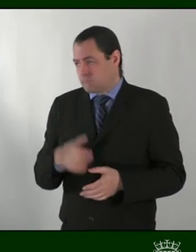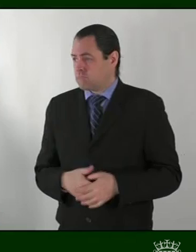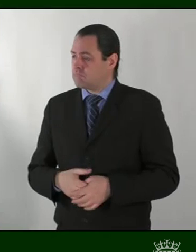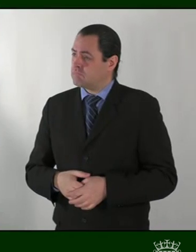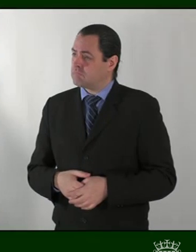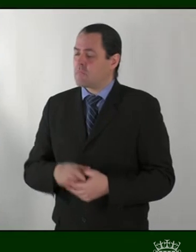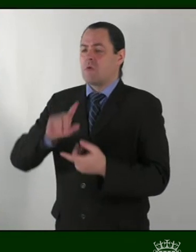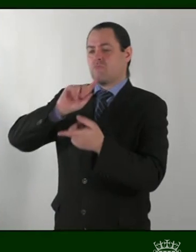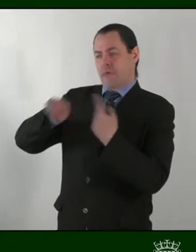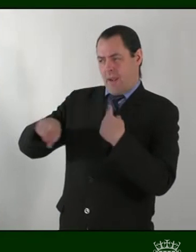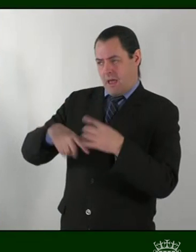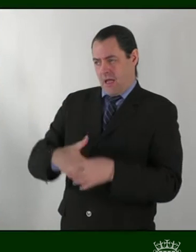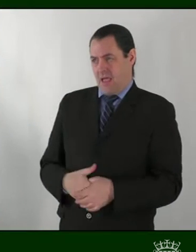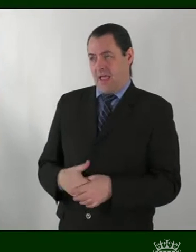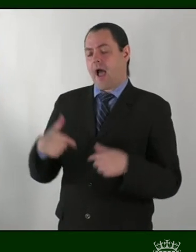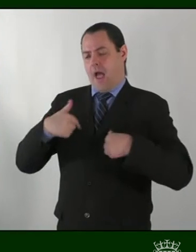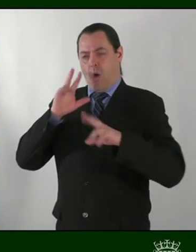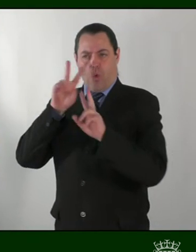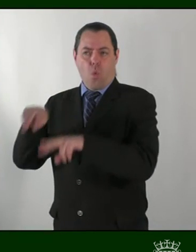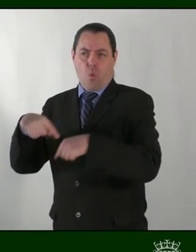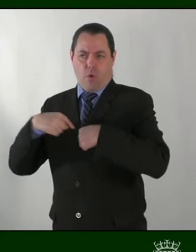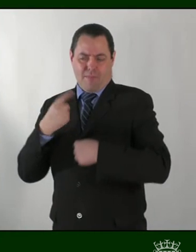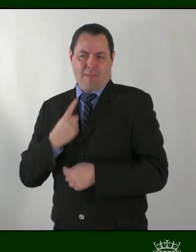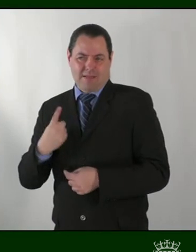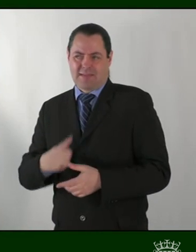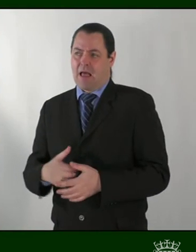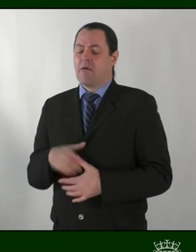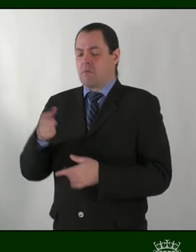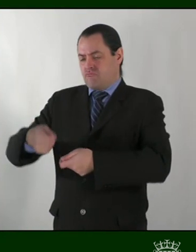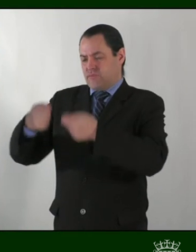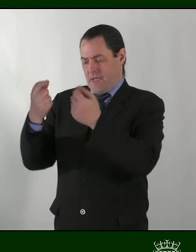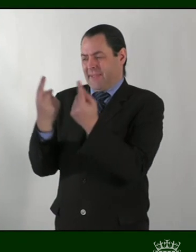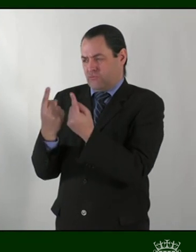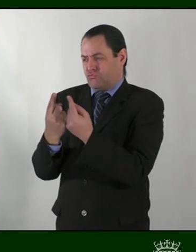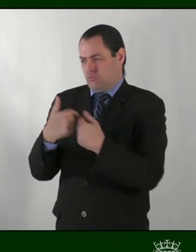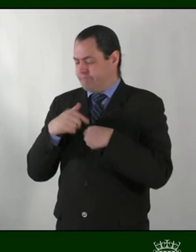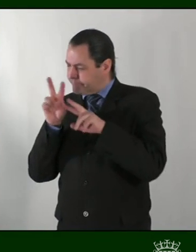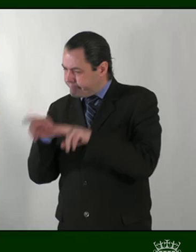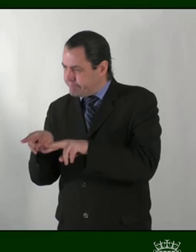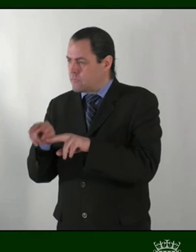I will certainly look into the matter that the honourable Lady raises.